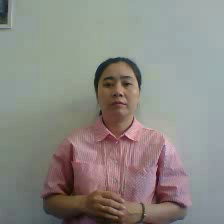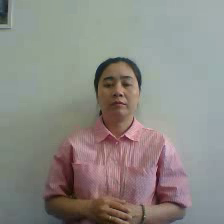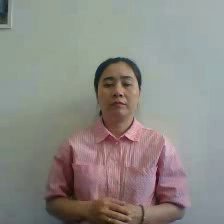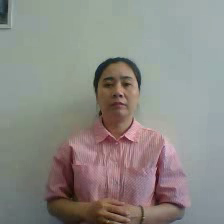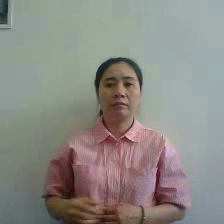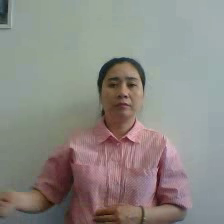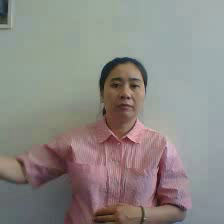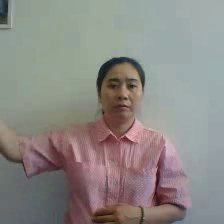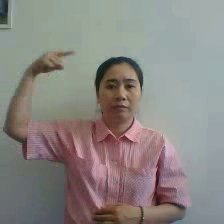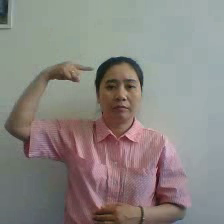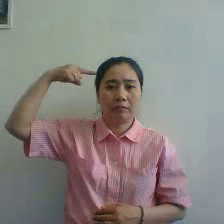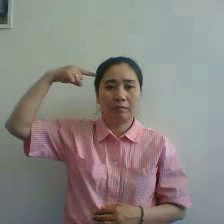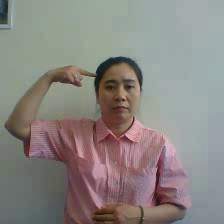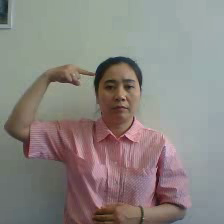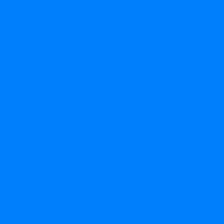Đầu